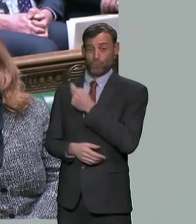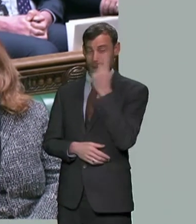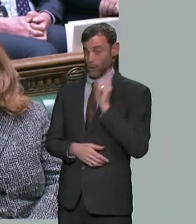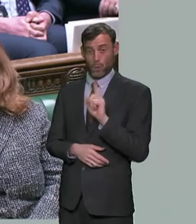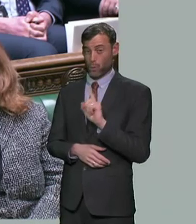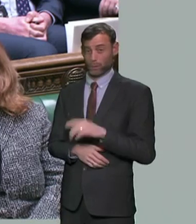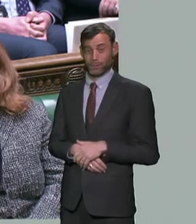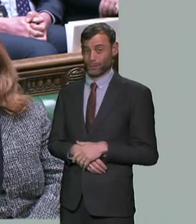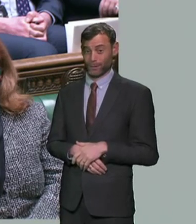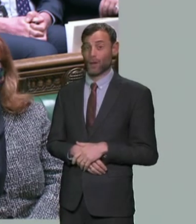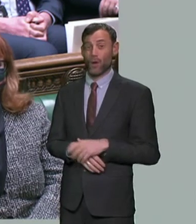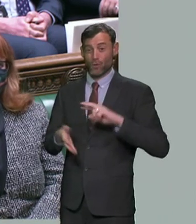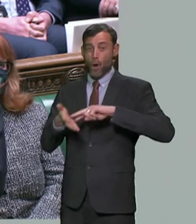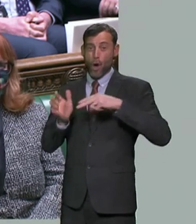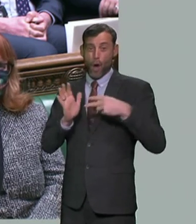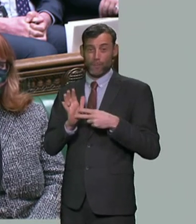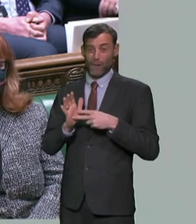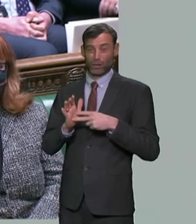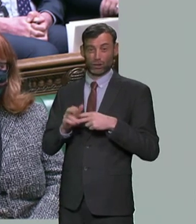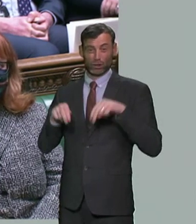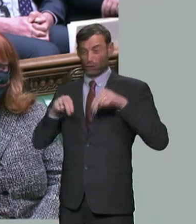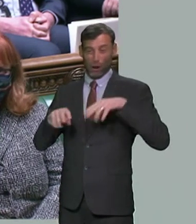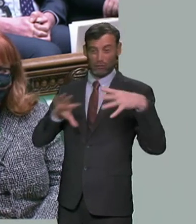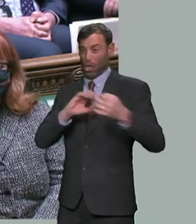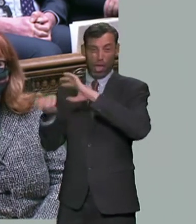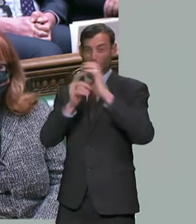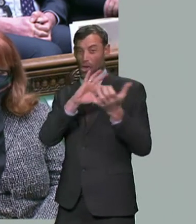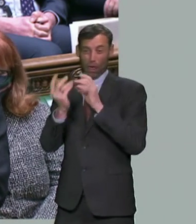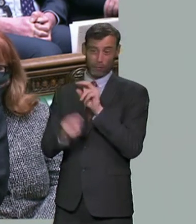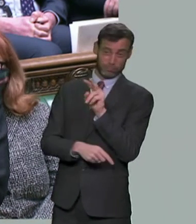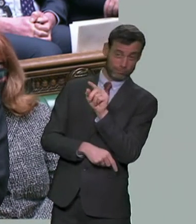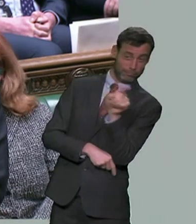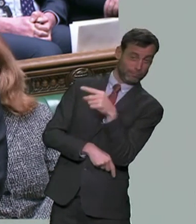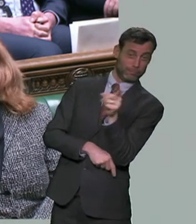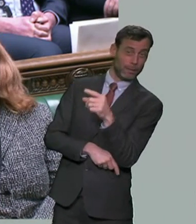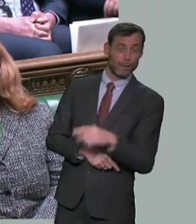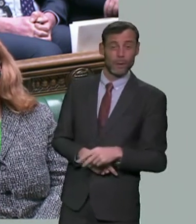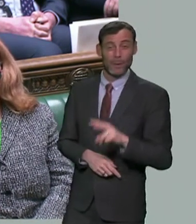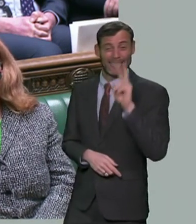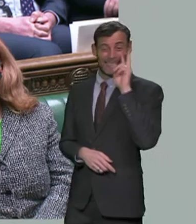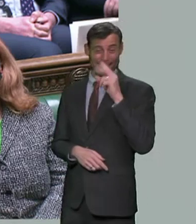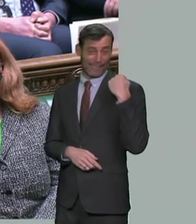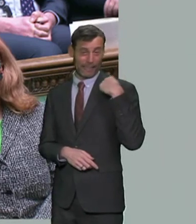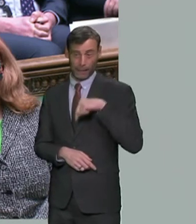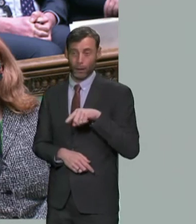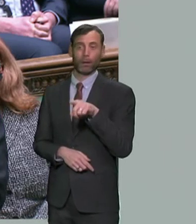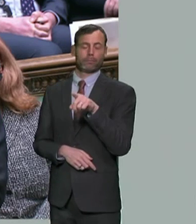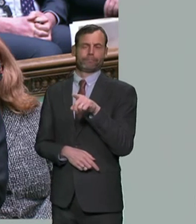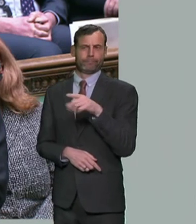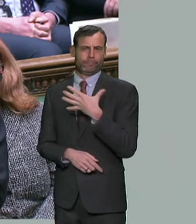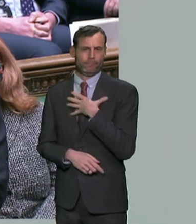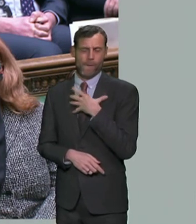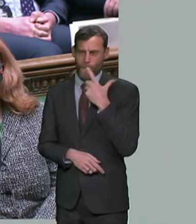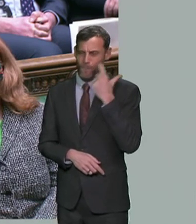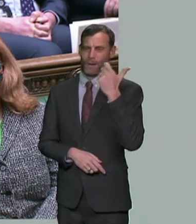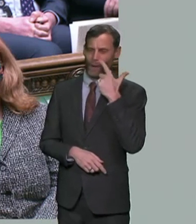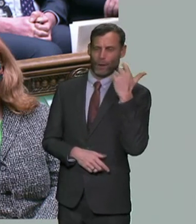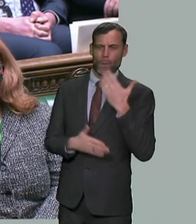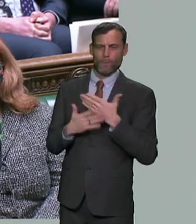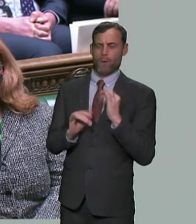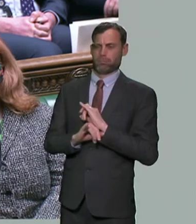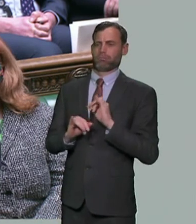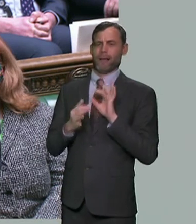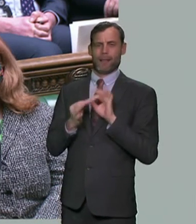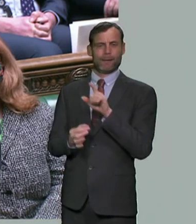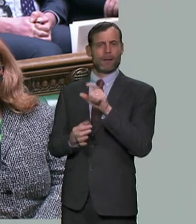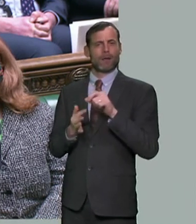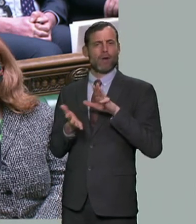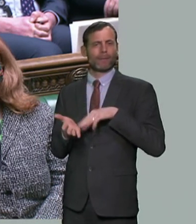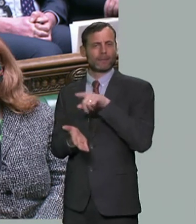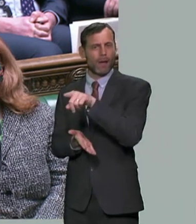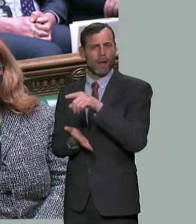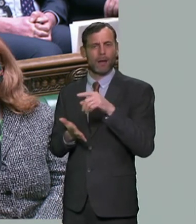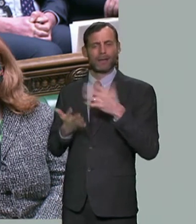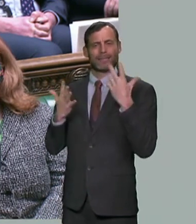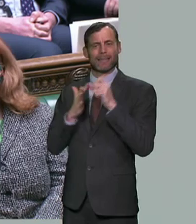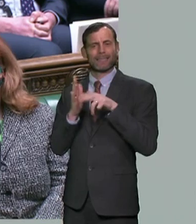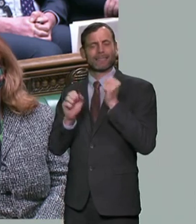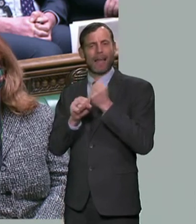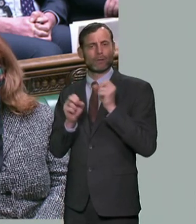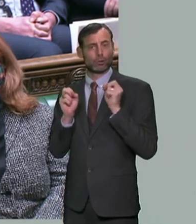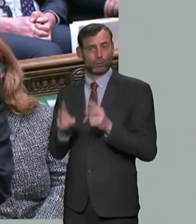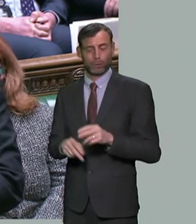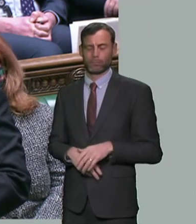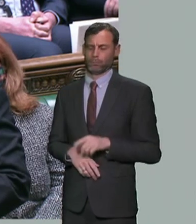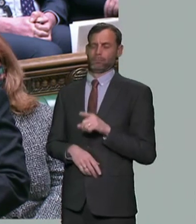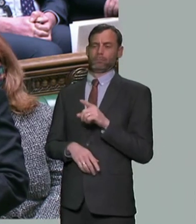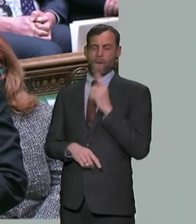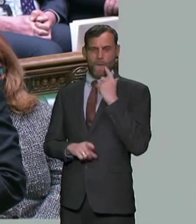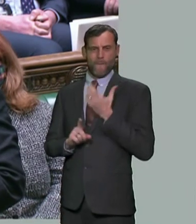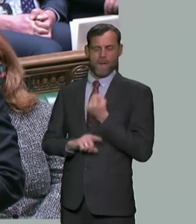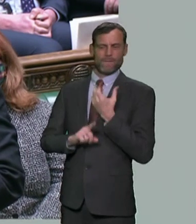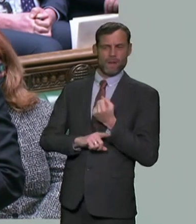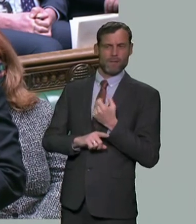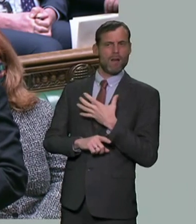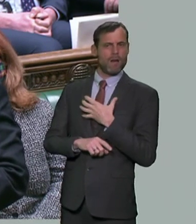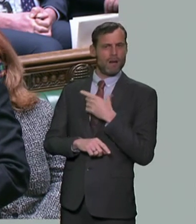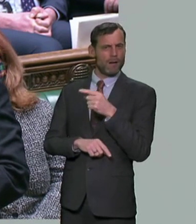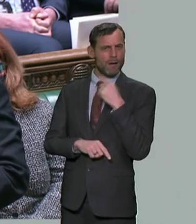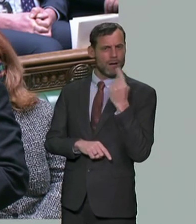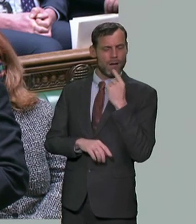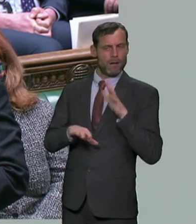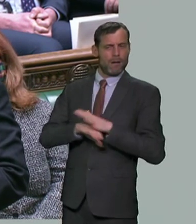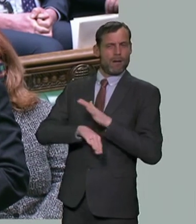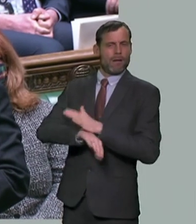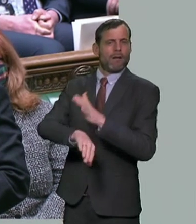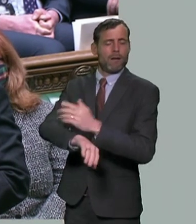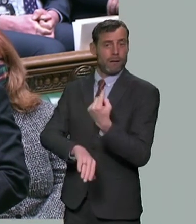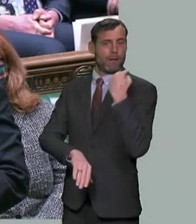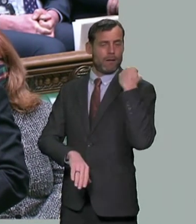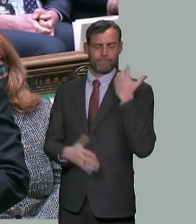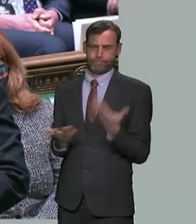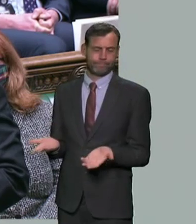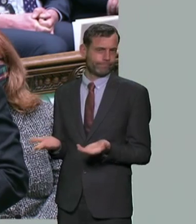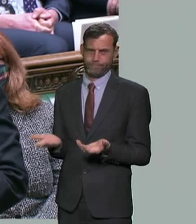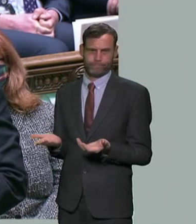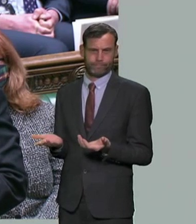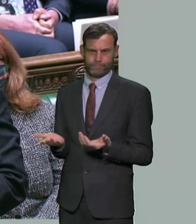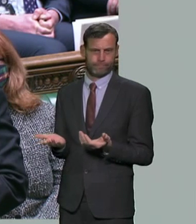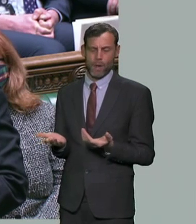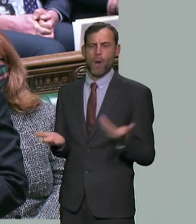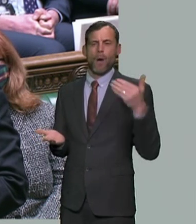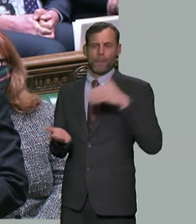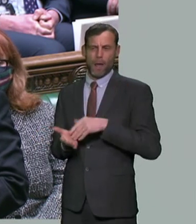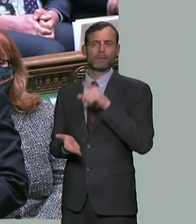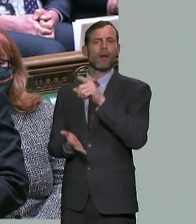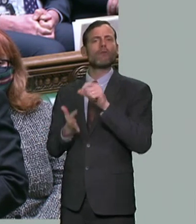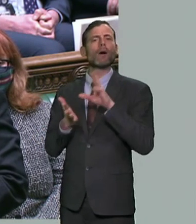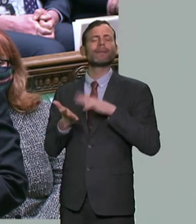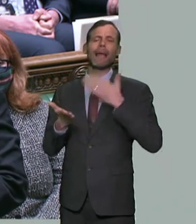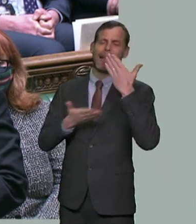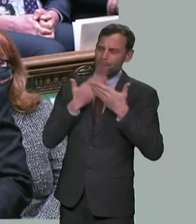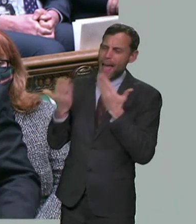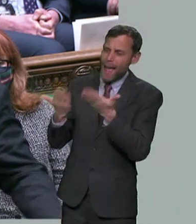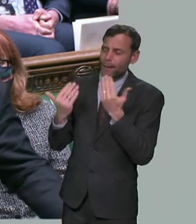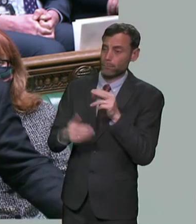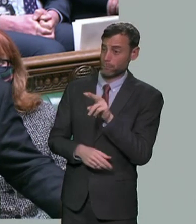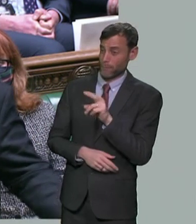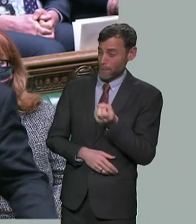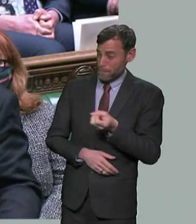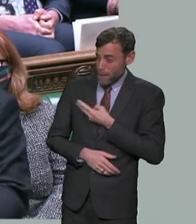Over the past two days, we have had more damaging revelations about Downing Street rule breaking, more evidence that Parliament has been misled, and an even longer list of ludicrous—absolutely ludicrous—excuses from the Prime Minister.